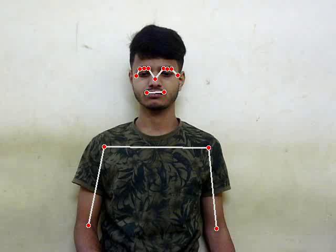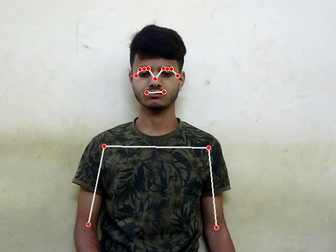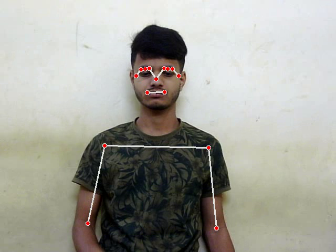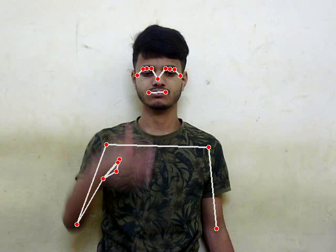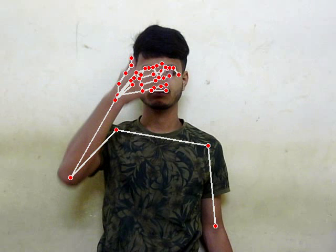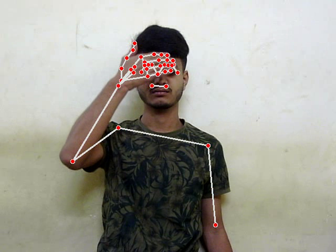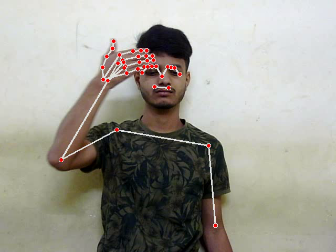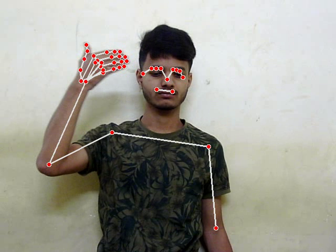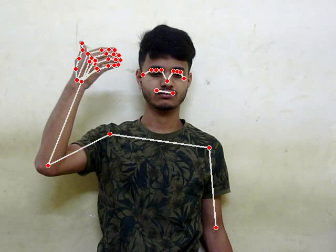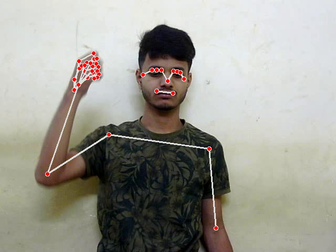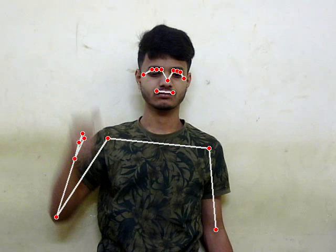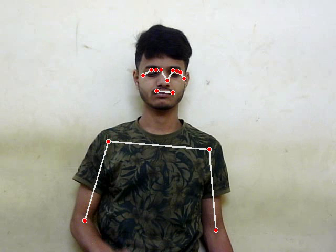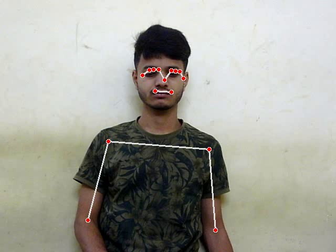forget